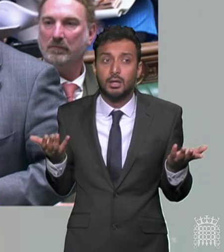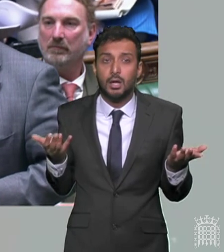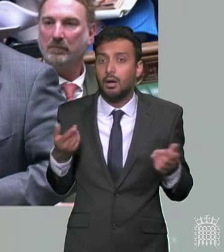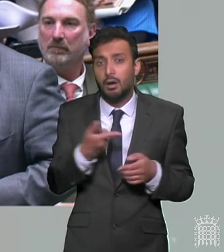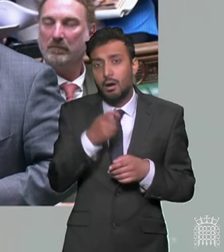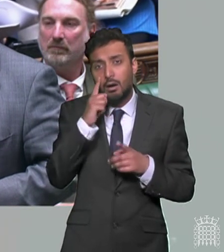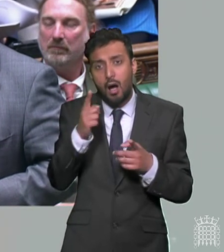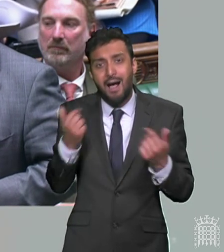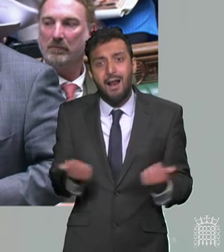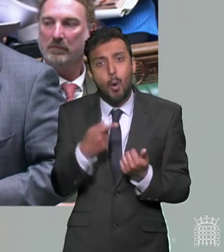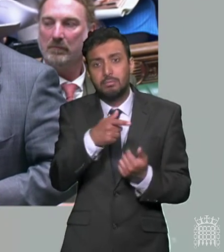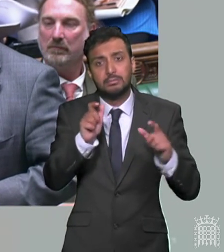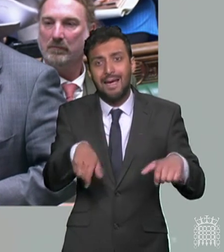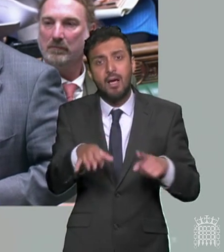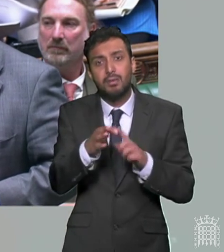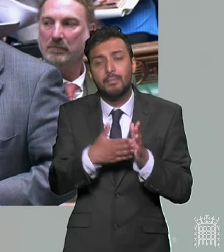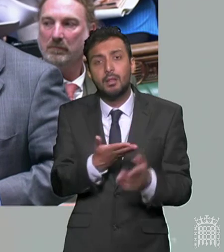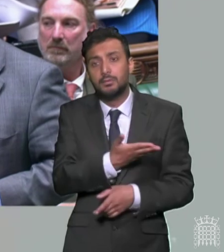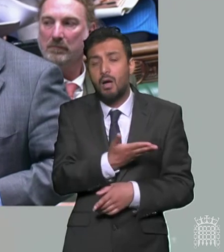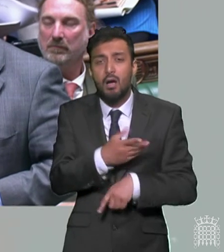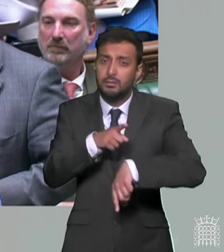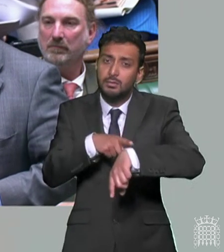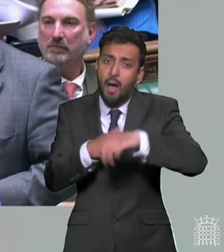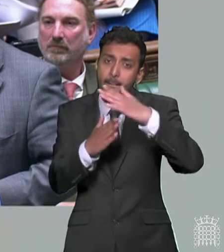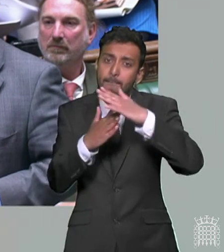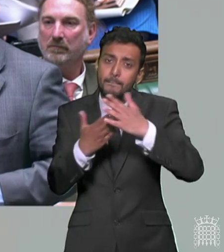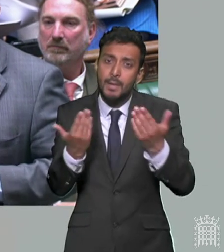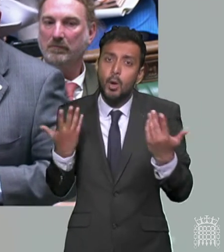Time is up, Prime Minister. Resign! Resign before this House is forced to remove you!